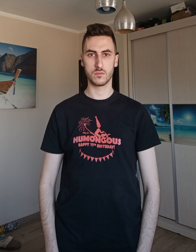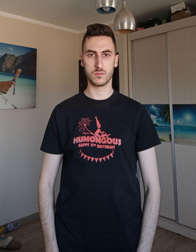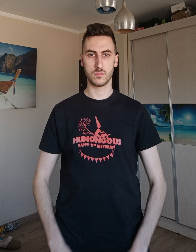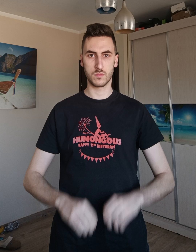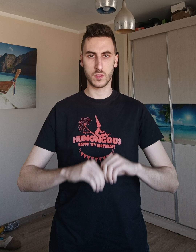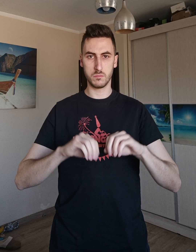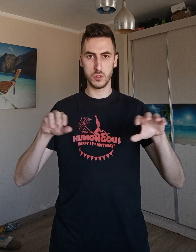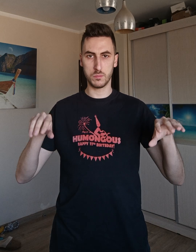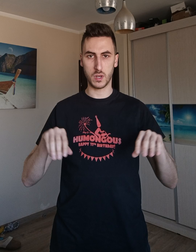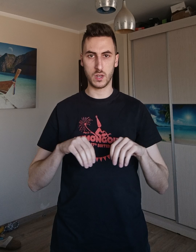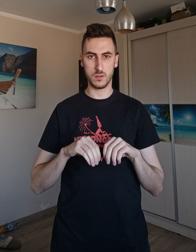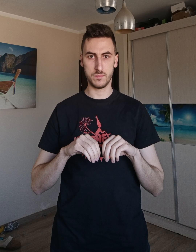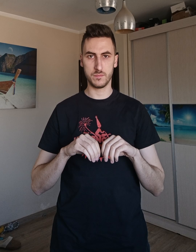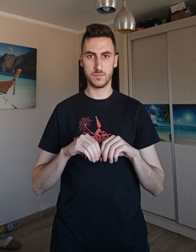משפחה